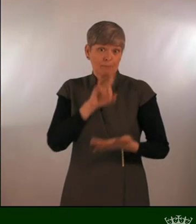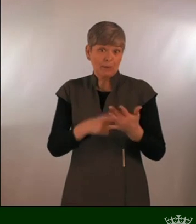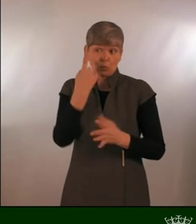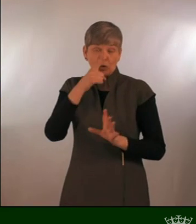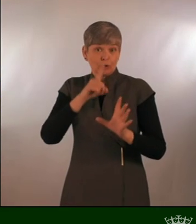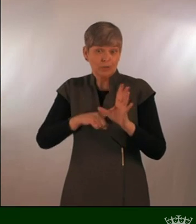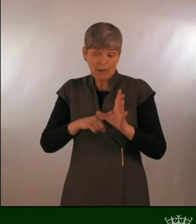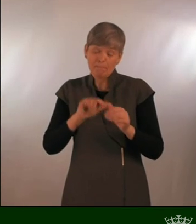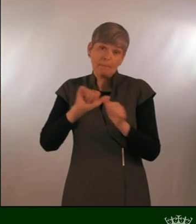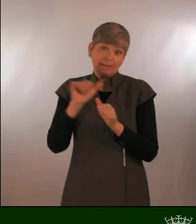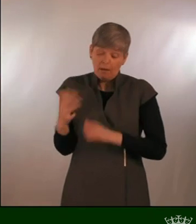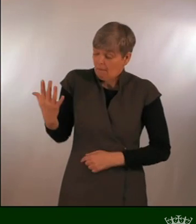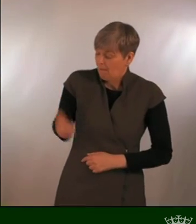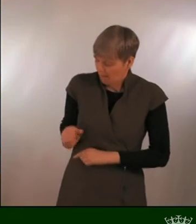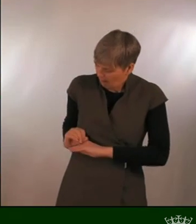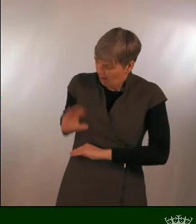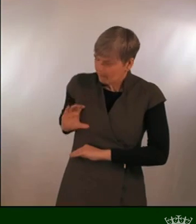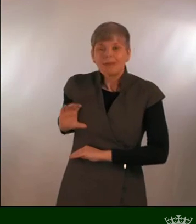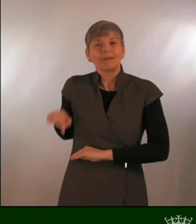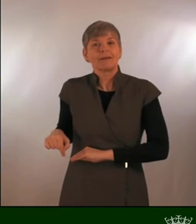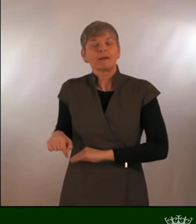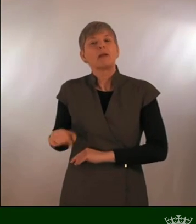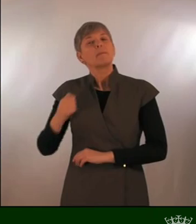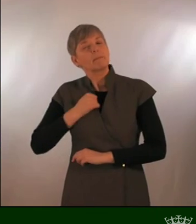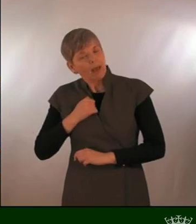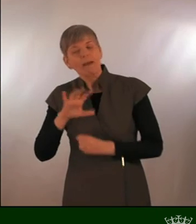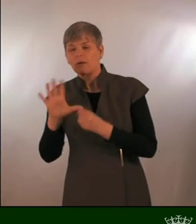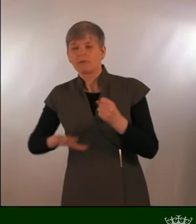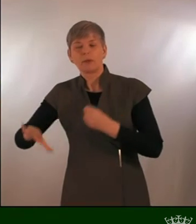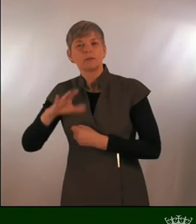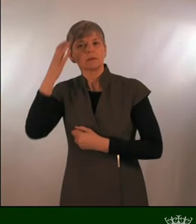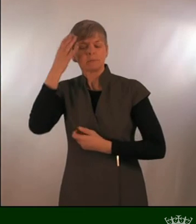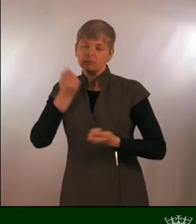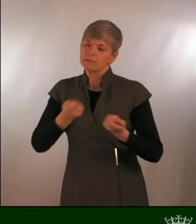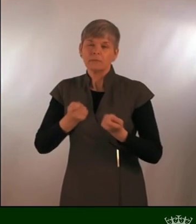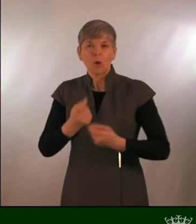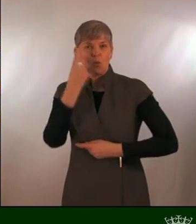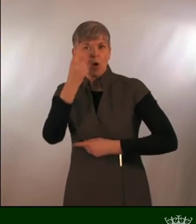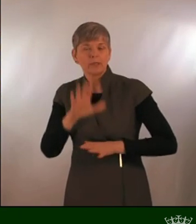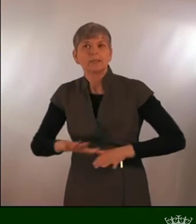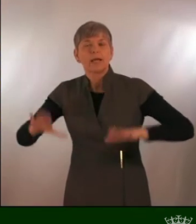This is a one nation Government looking first at the needs of the poorest families in this country.